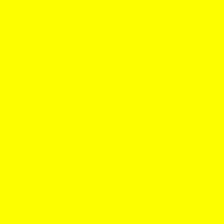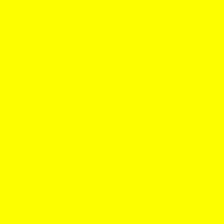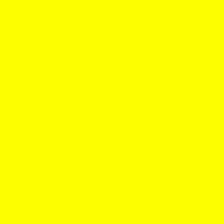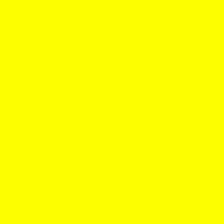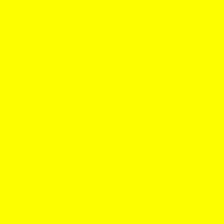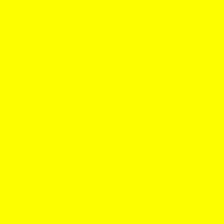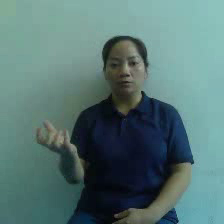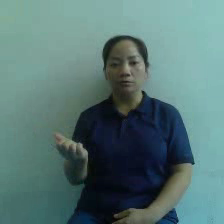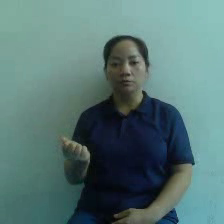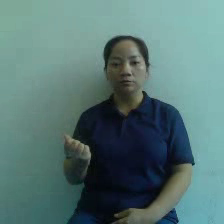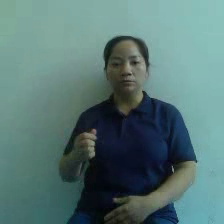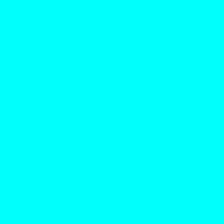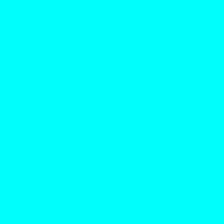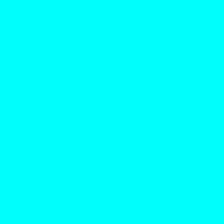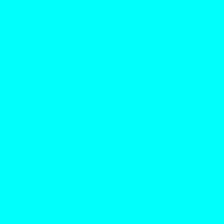Sử dụng